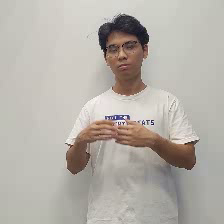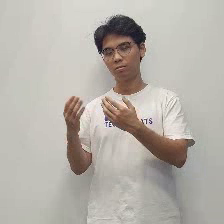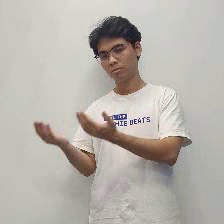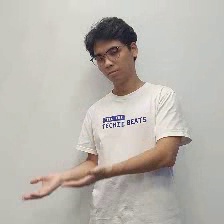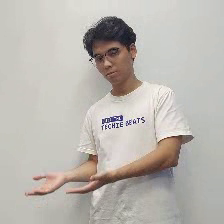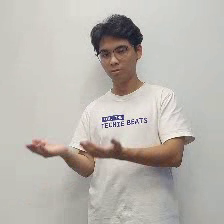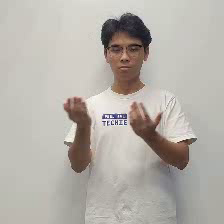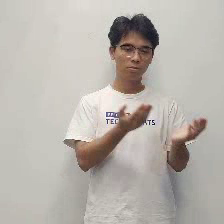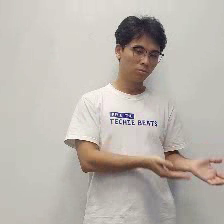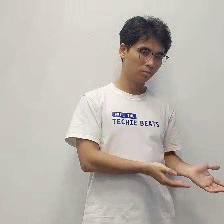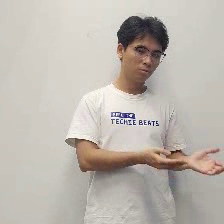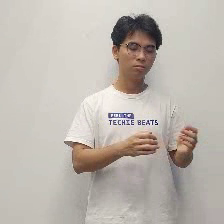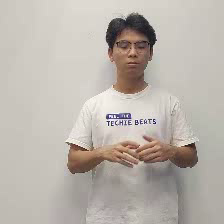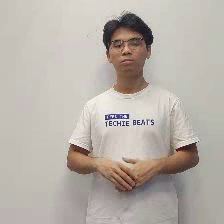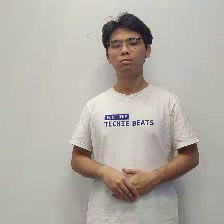Mời vào